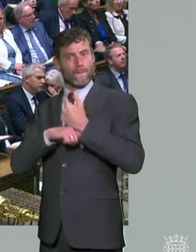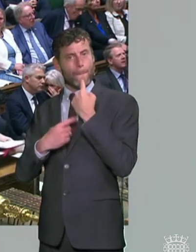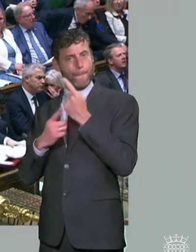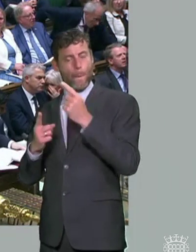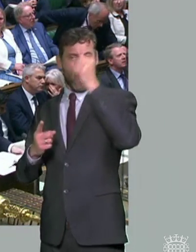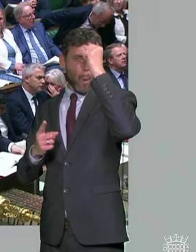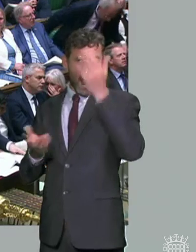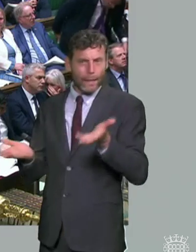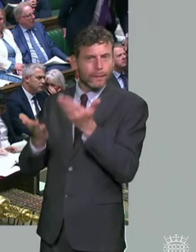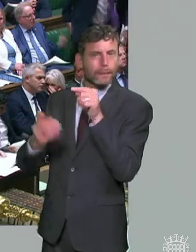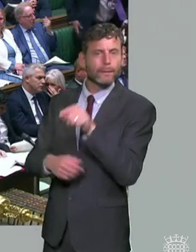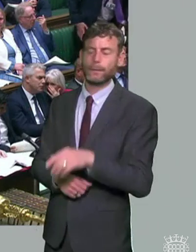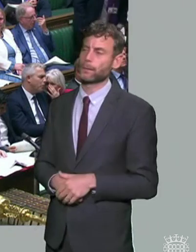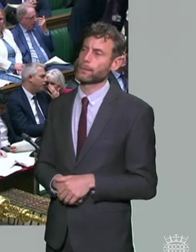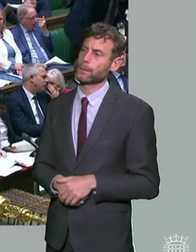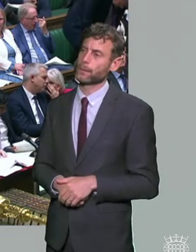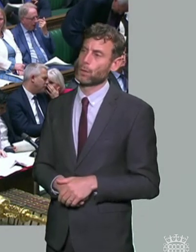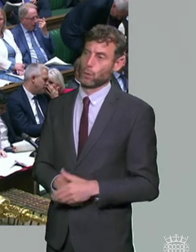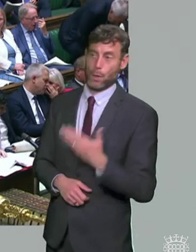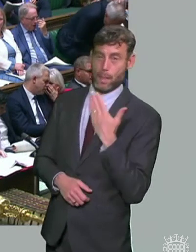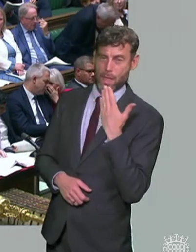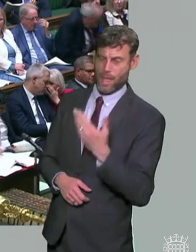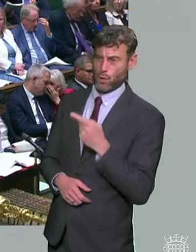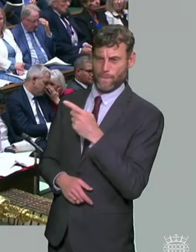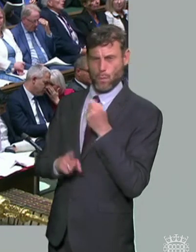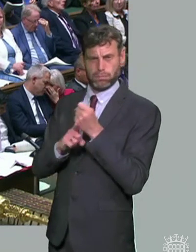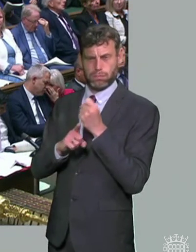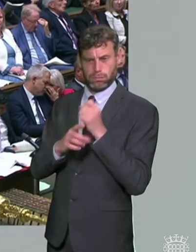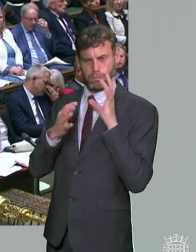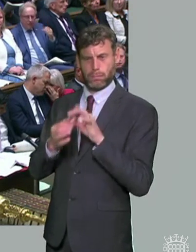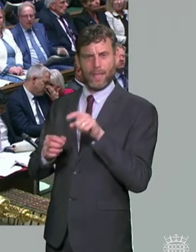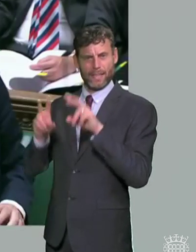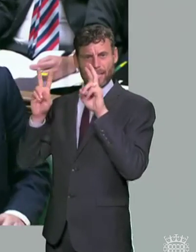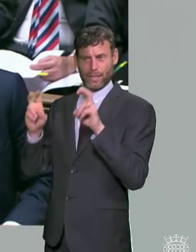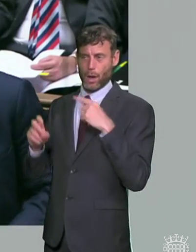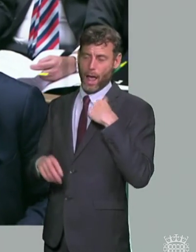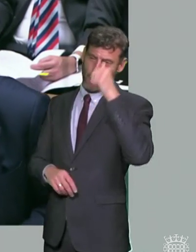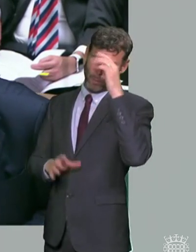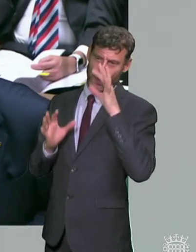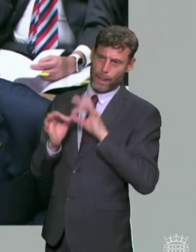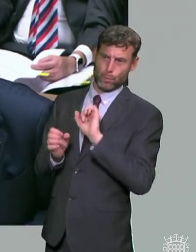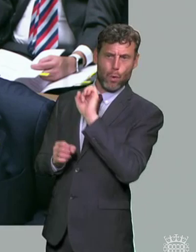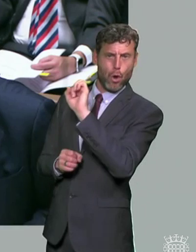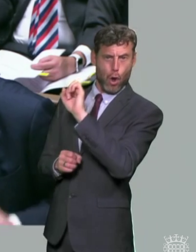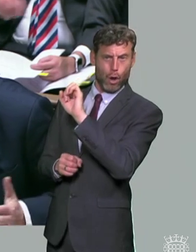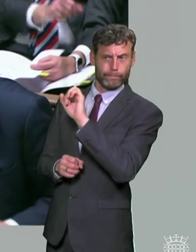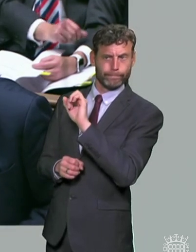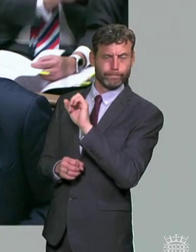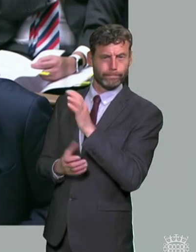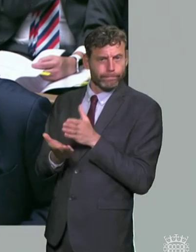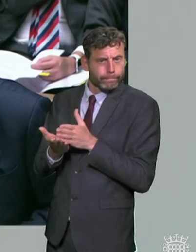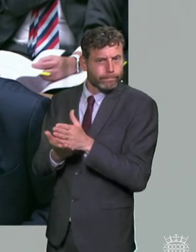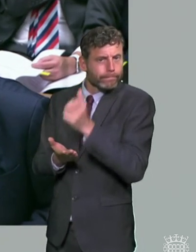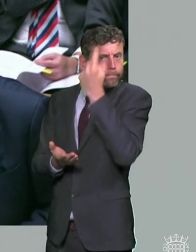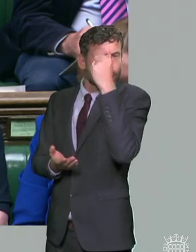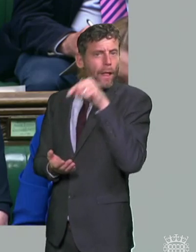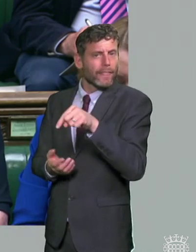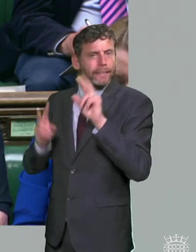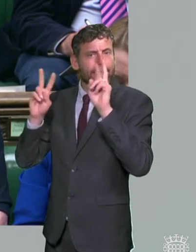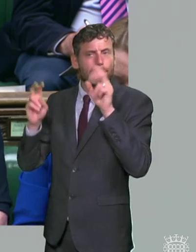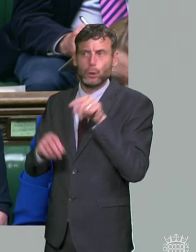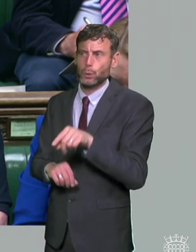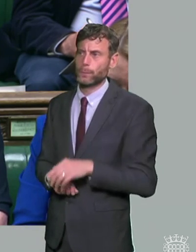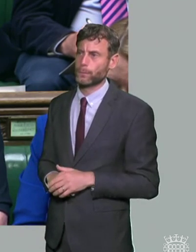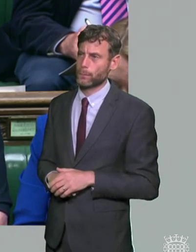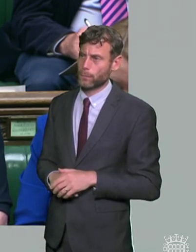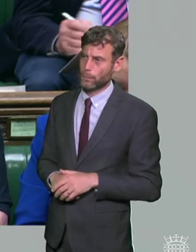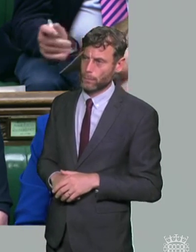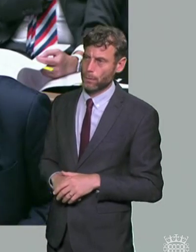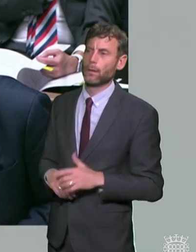I thank my honourable Friend for her fantastic work on this, and I know the personal circumstances that give her an understanding of that campaign.